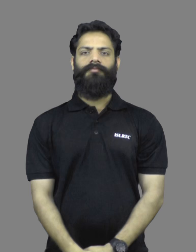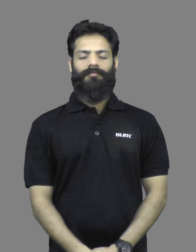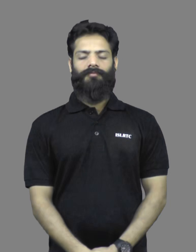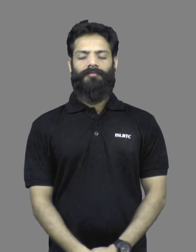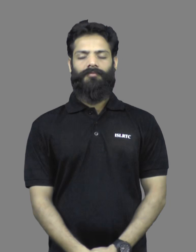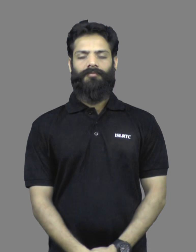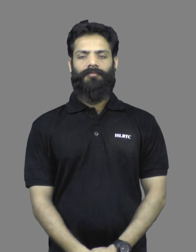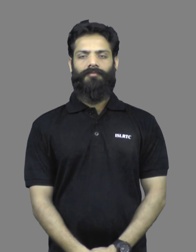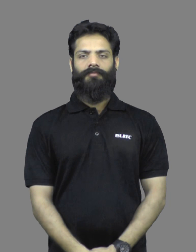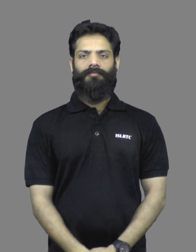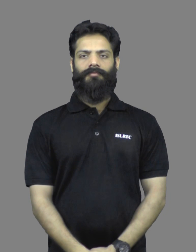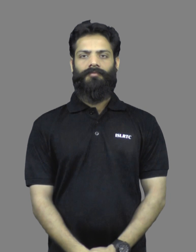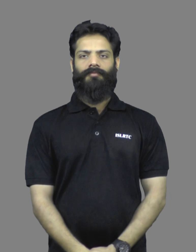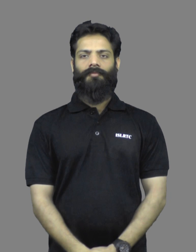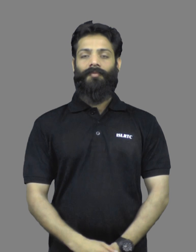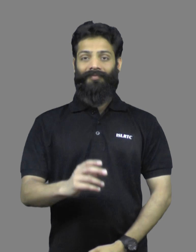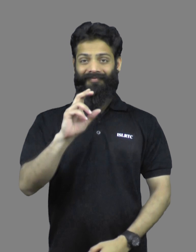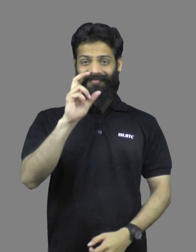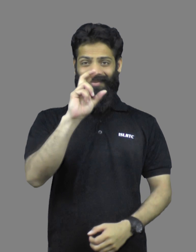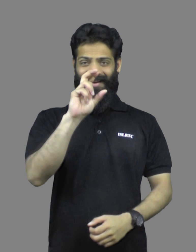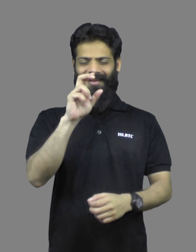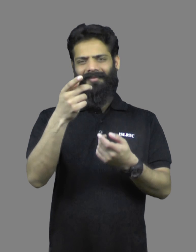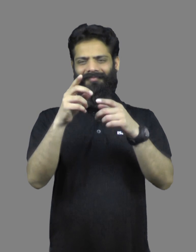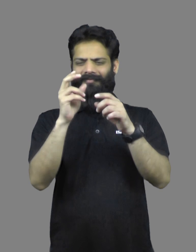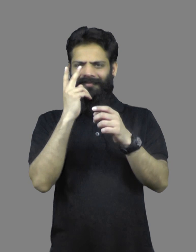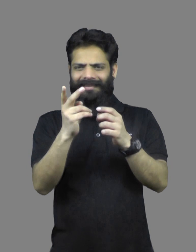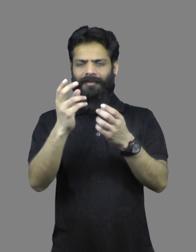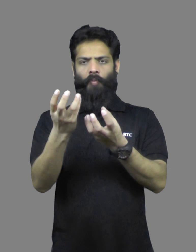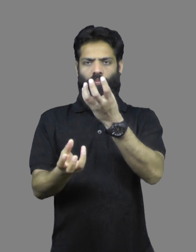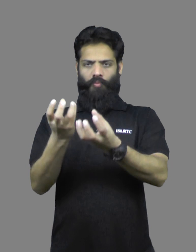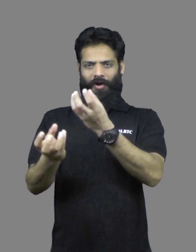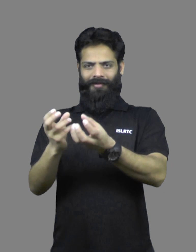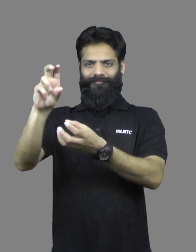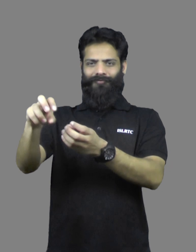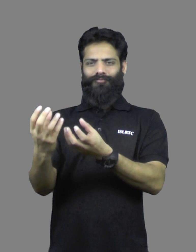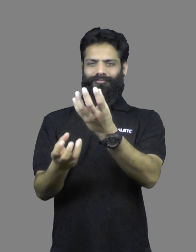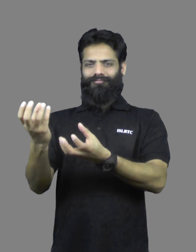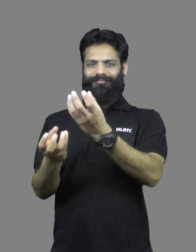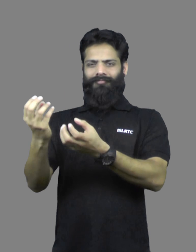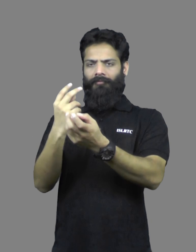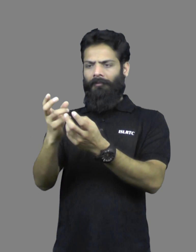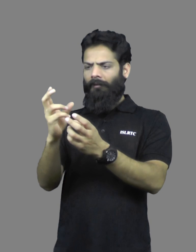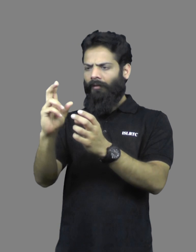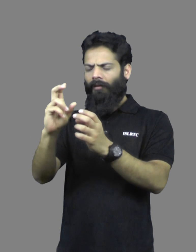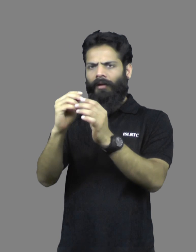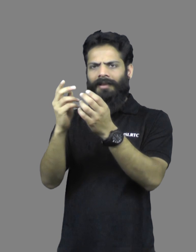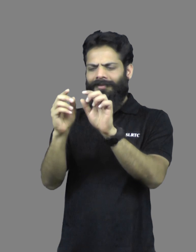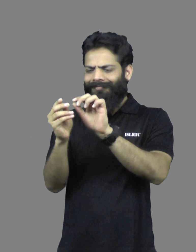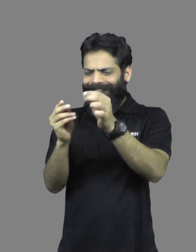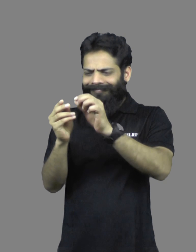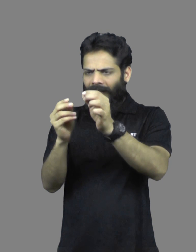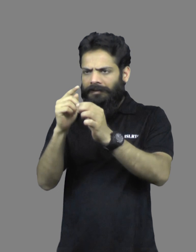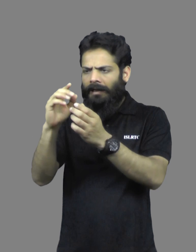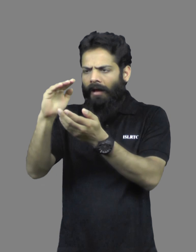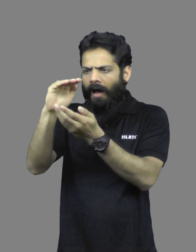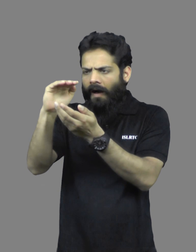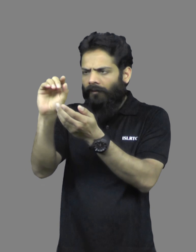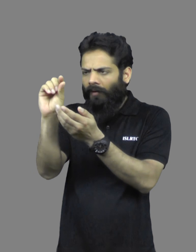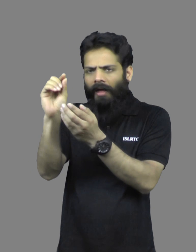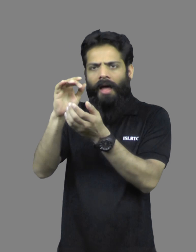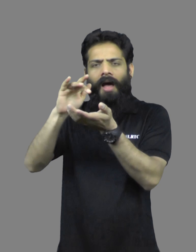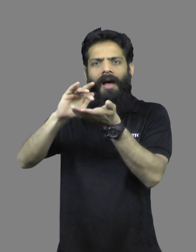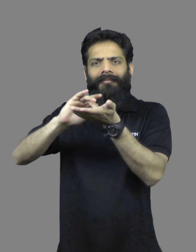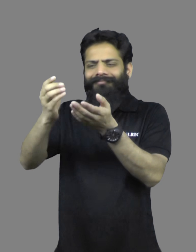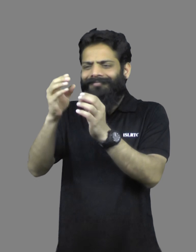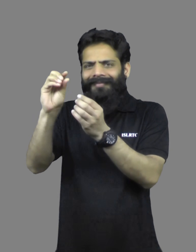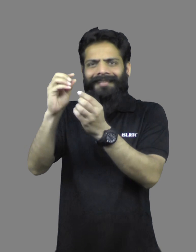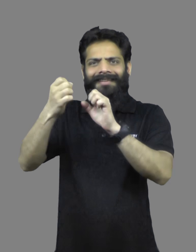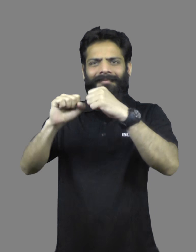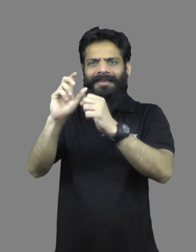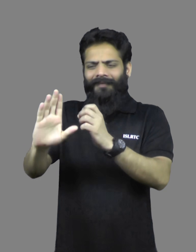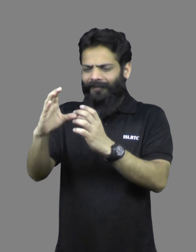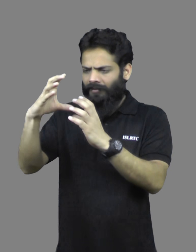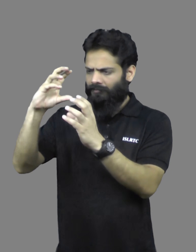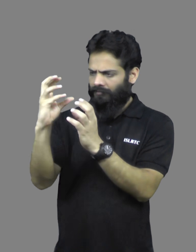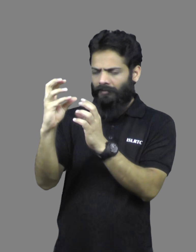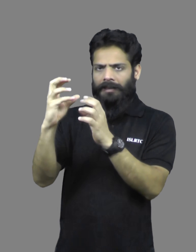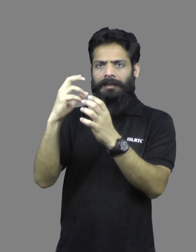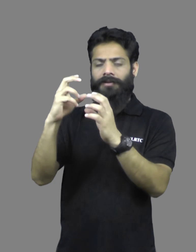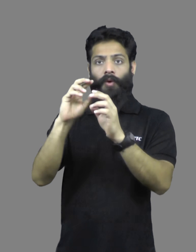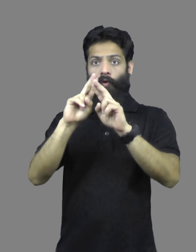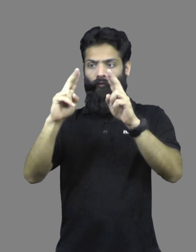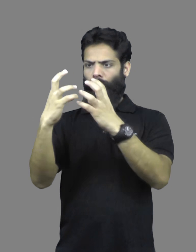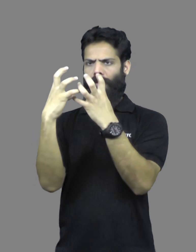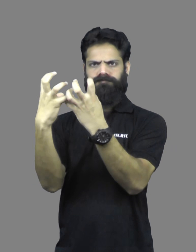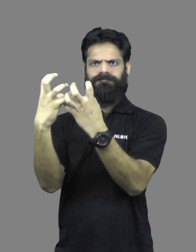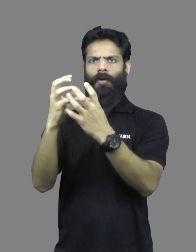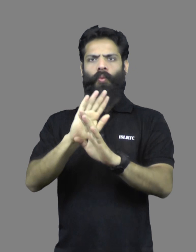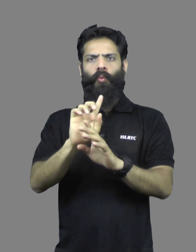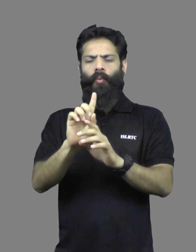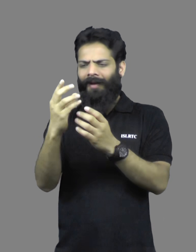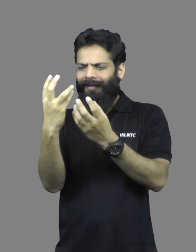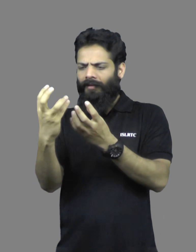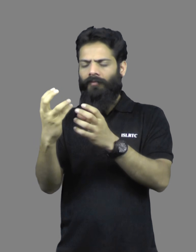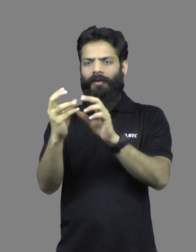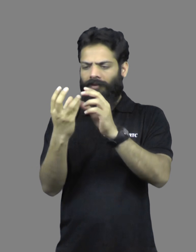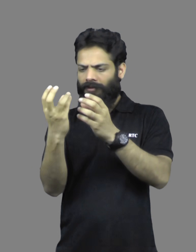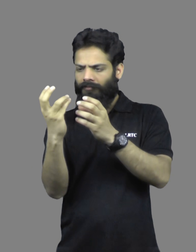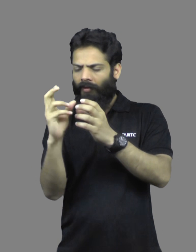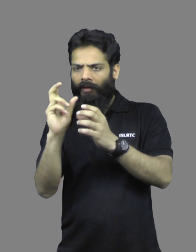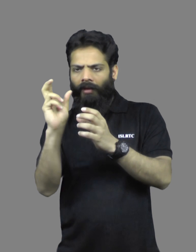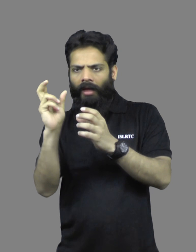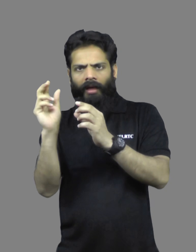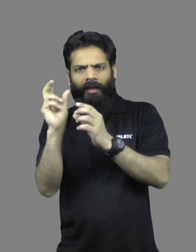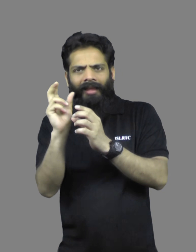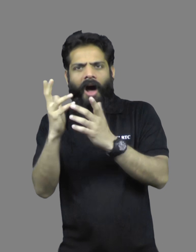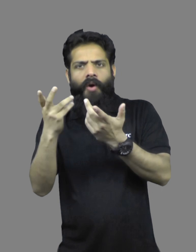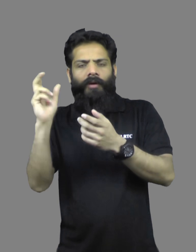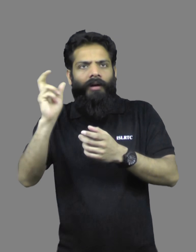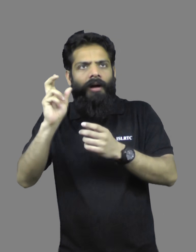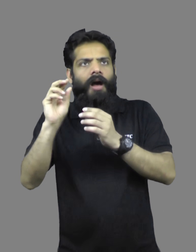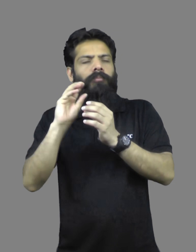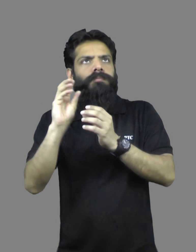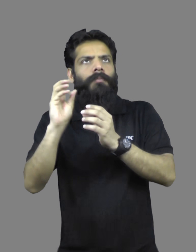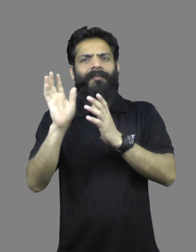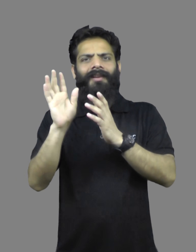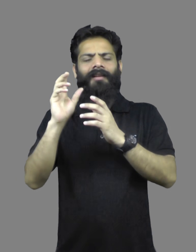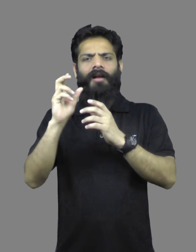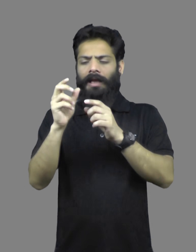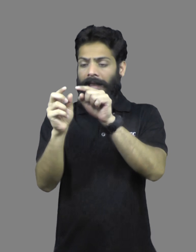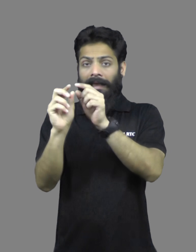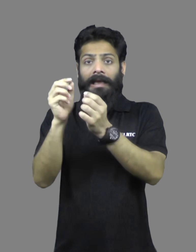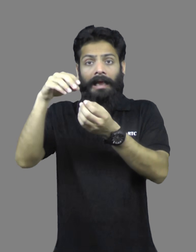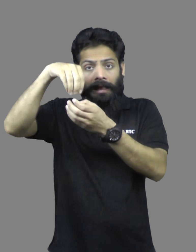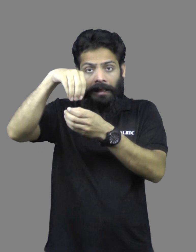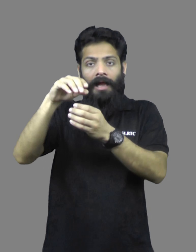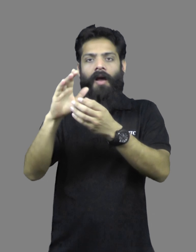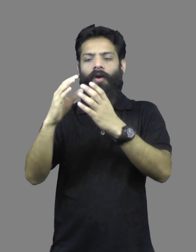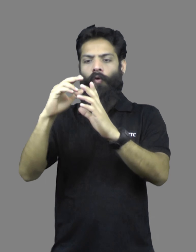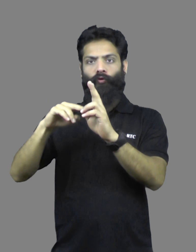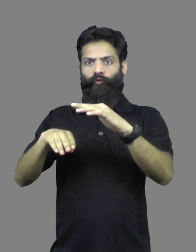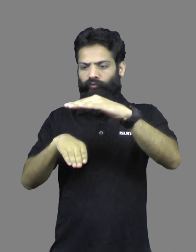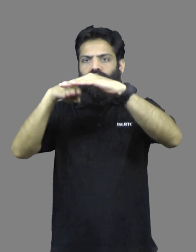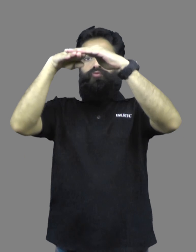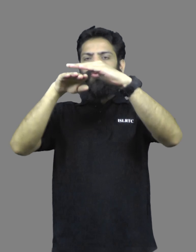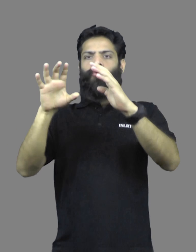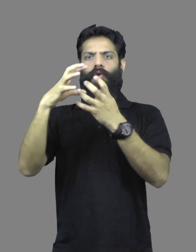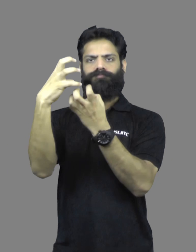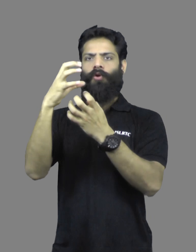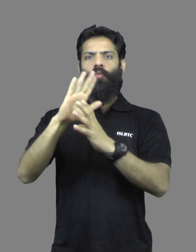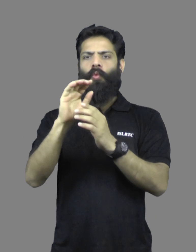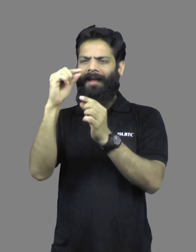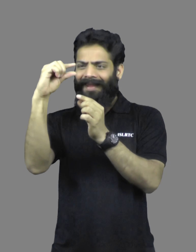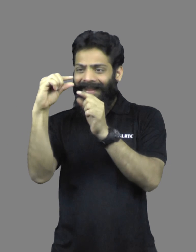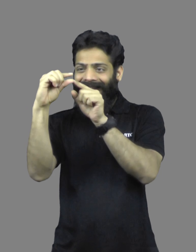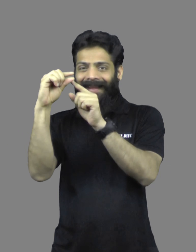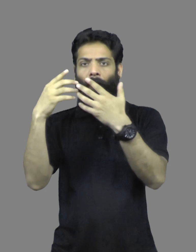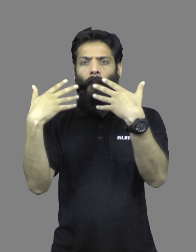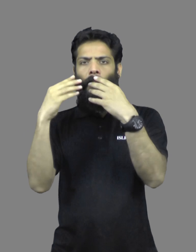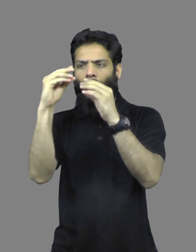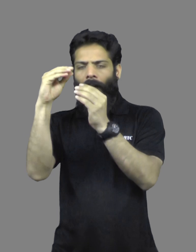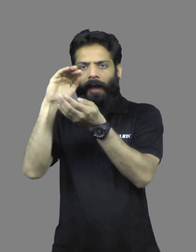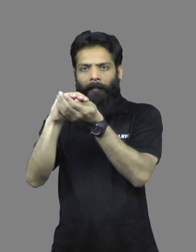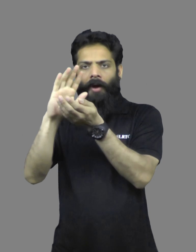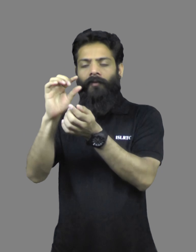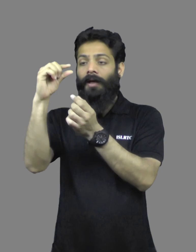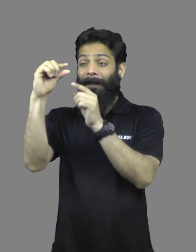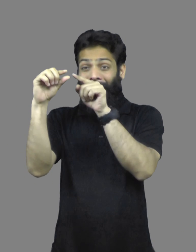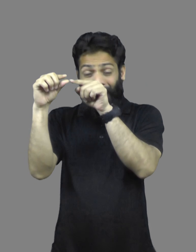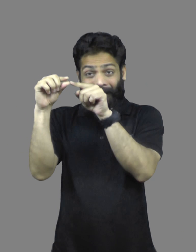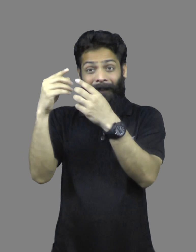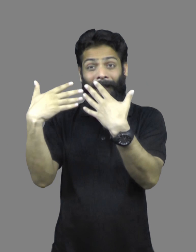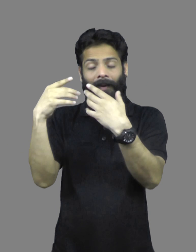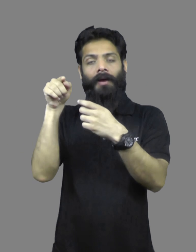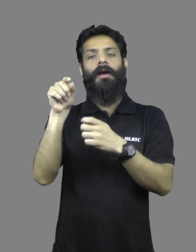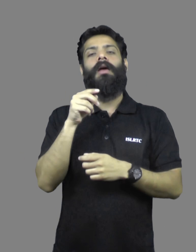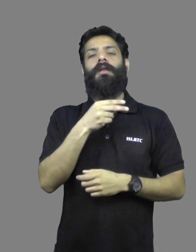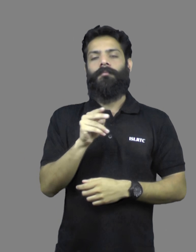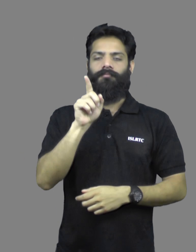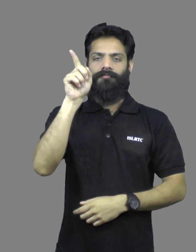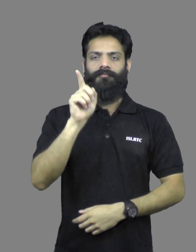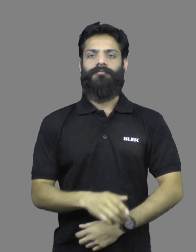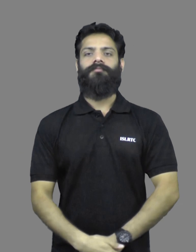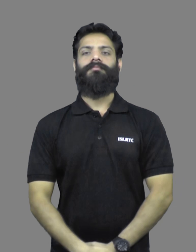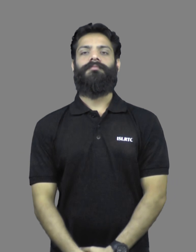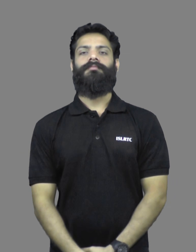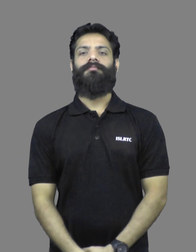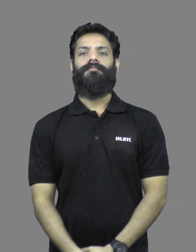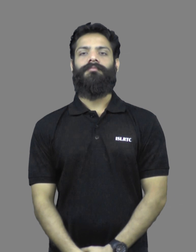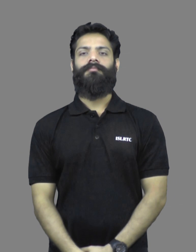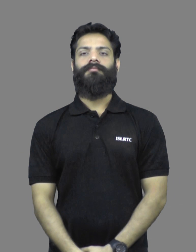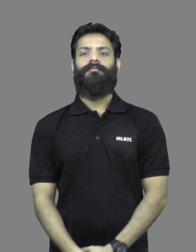Air Space of Egg